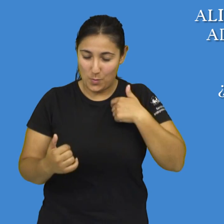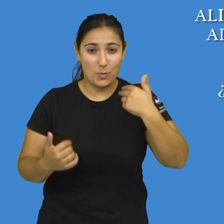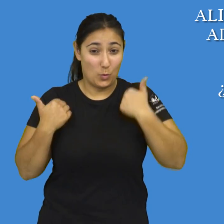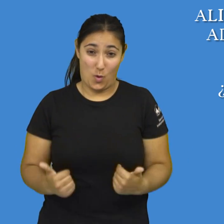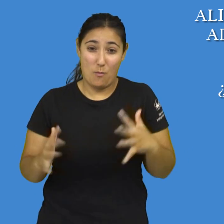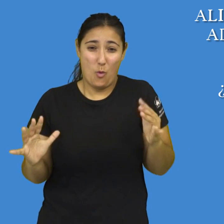cuerpo